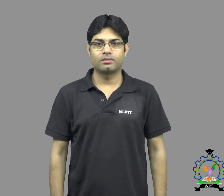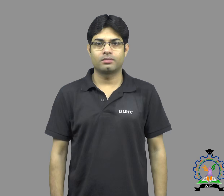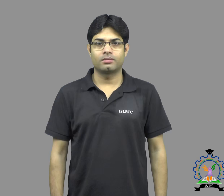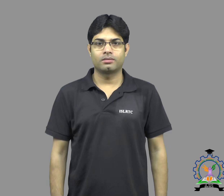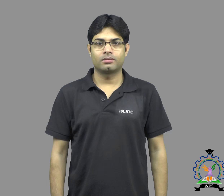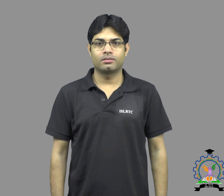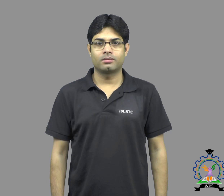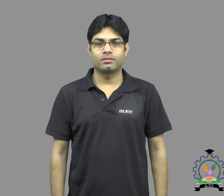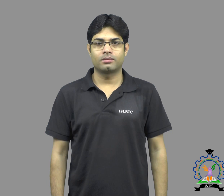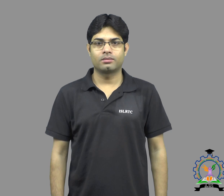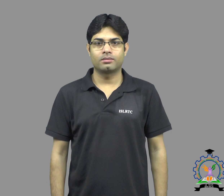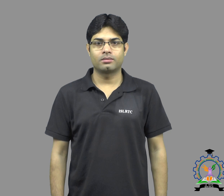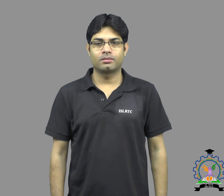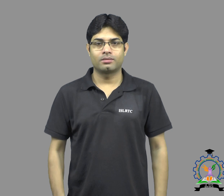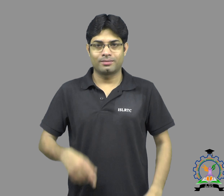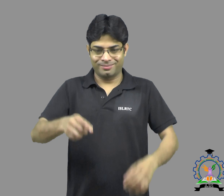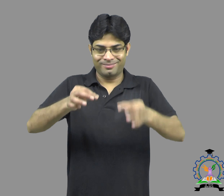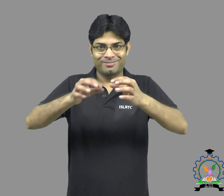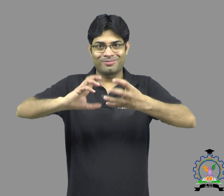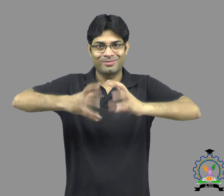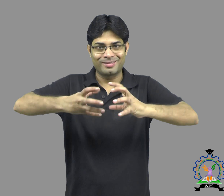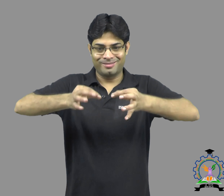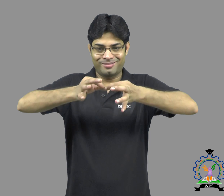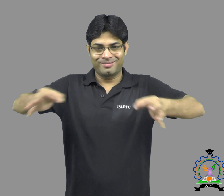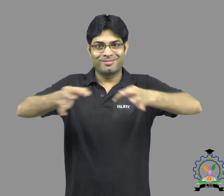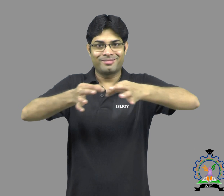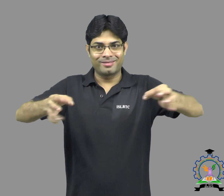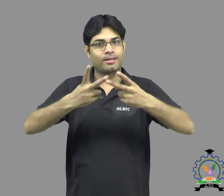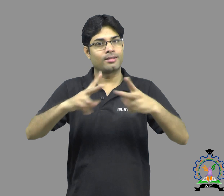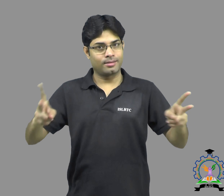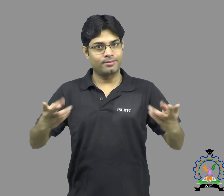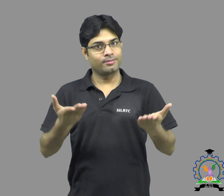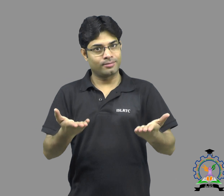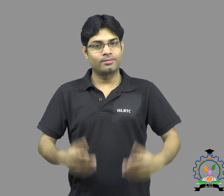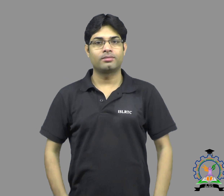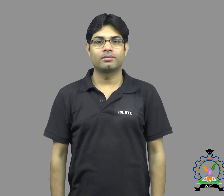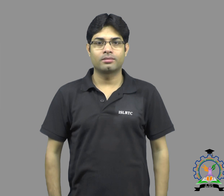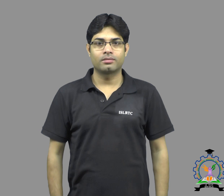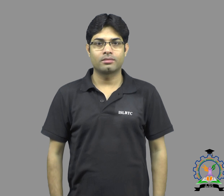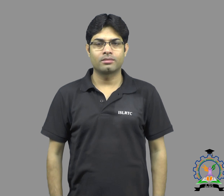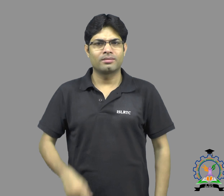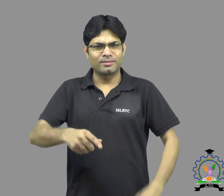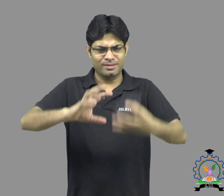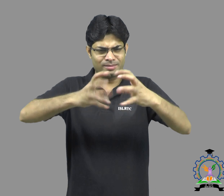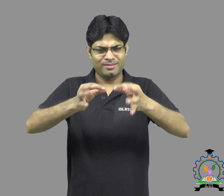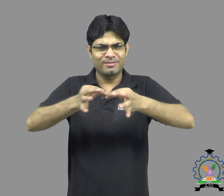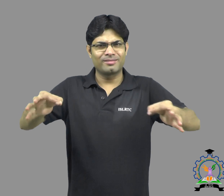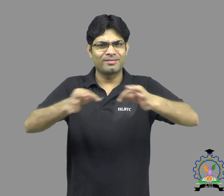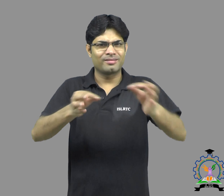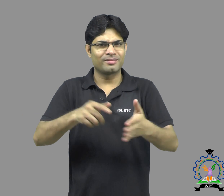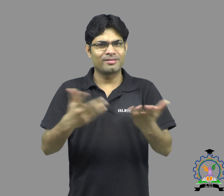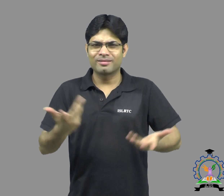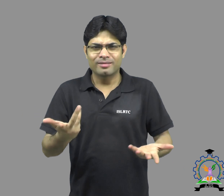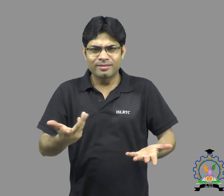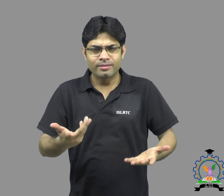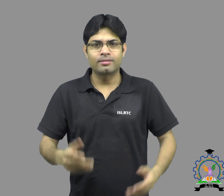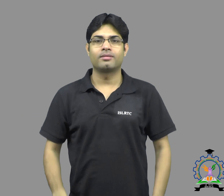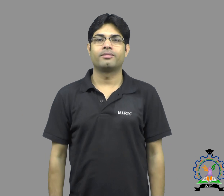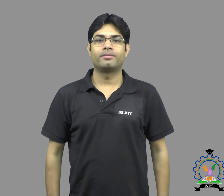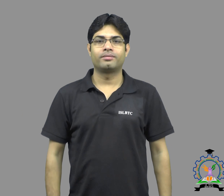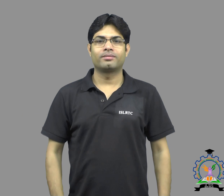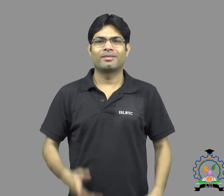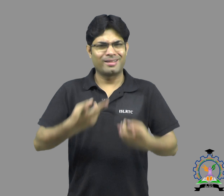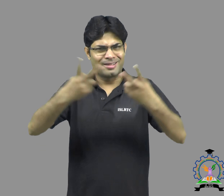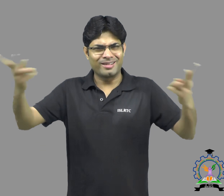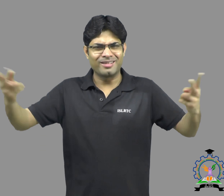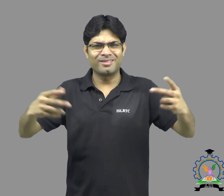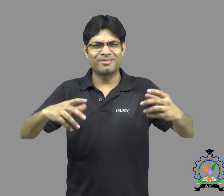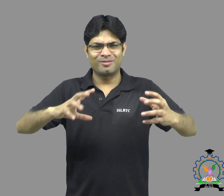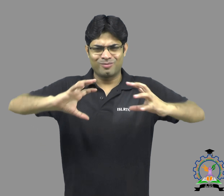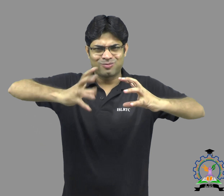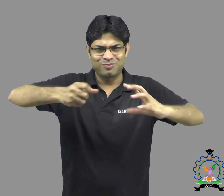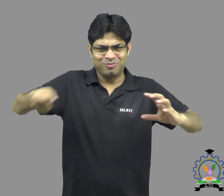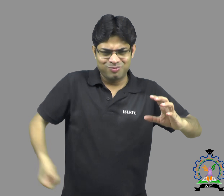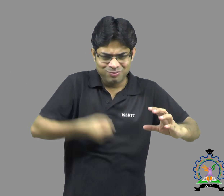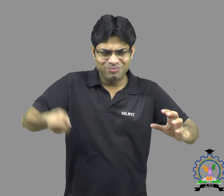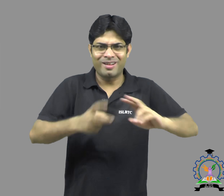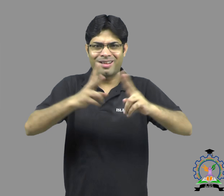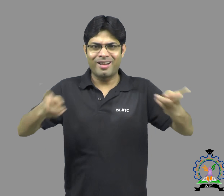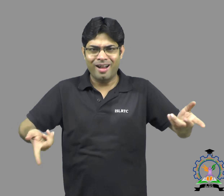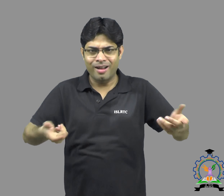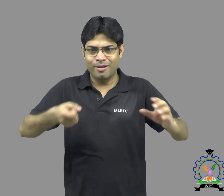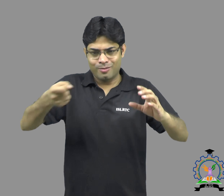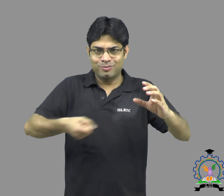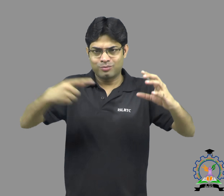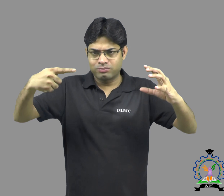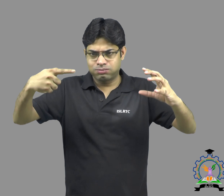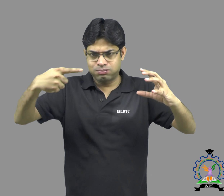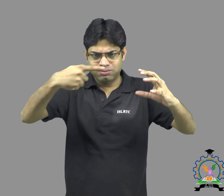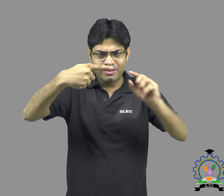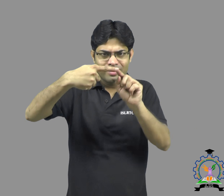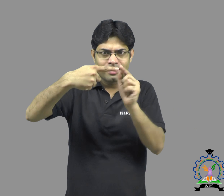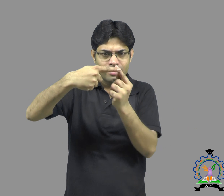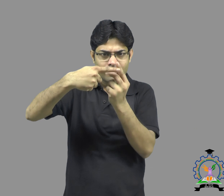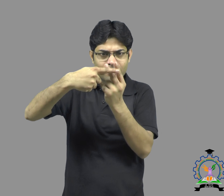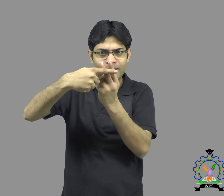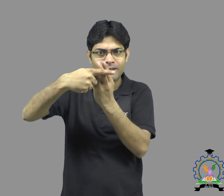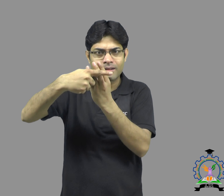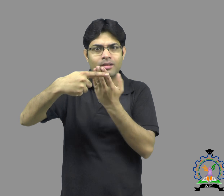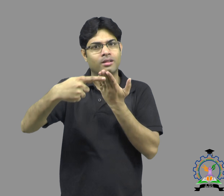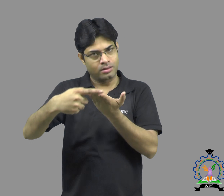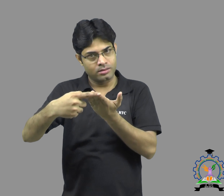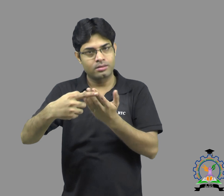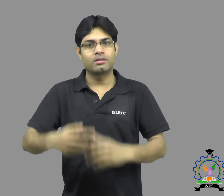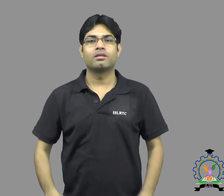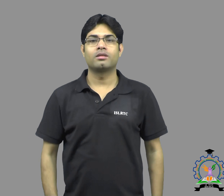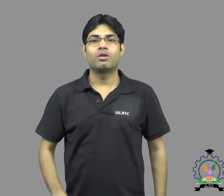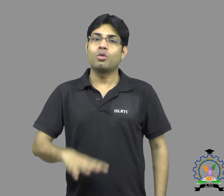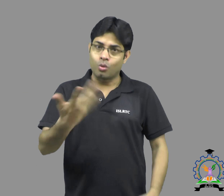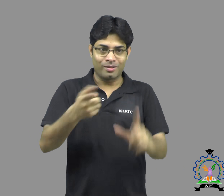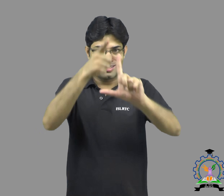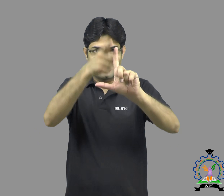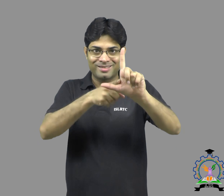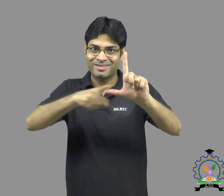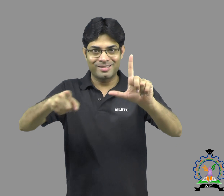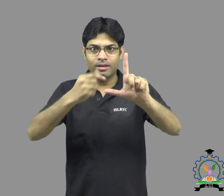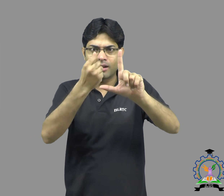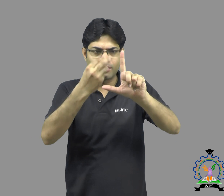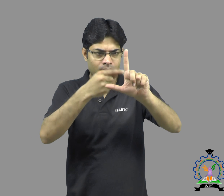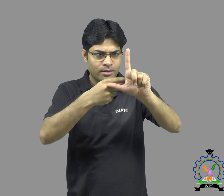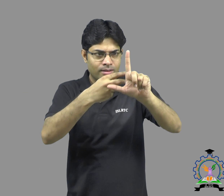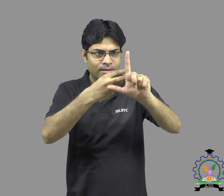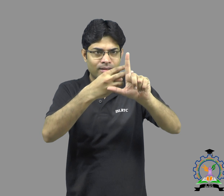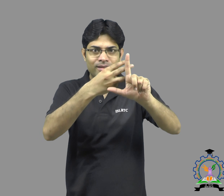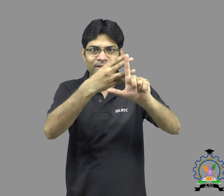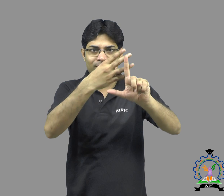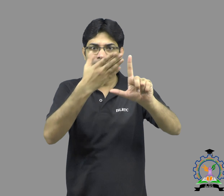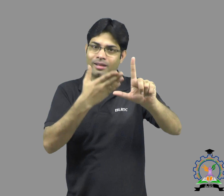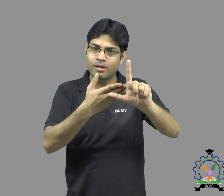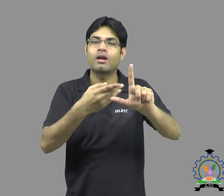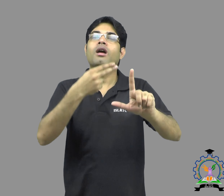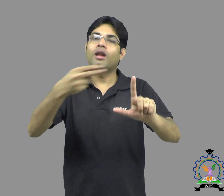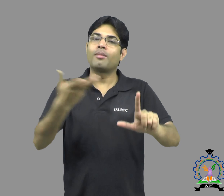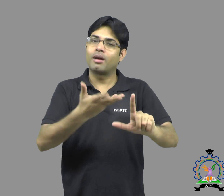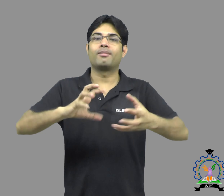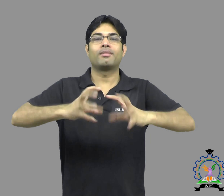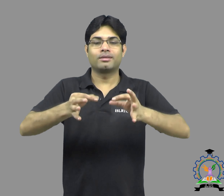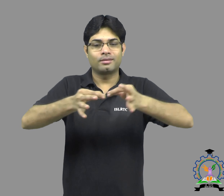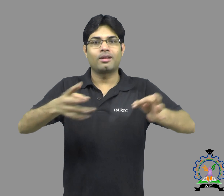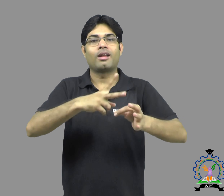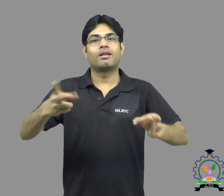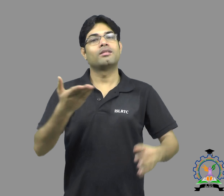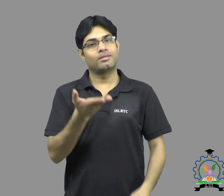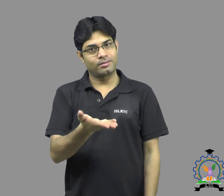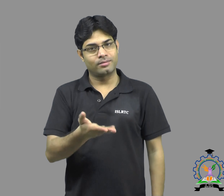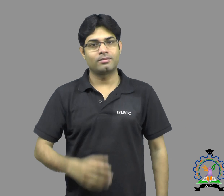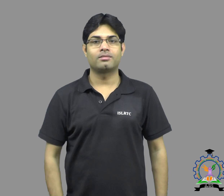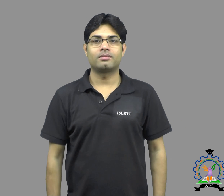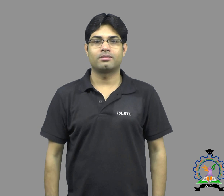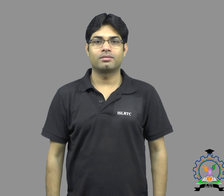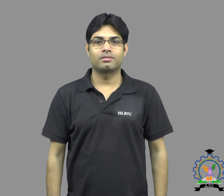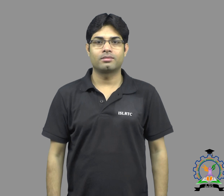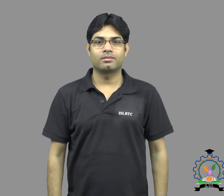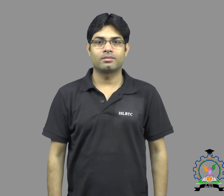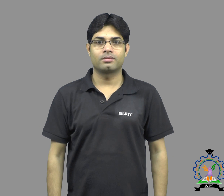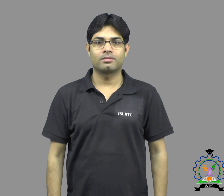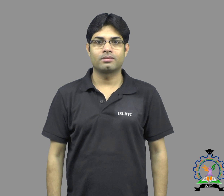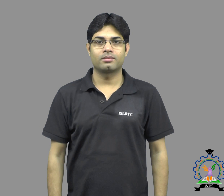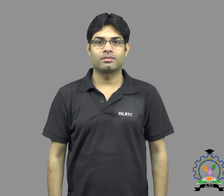Measuring Instruments